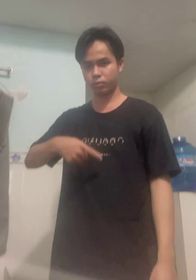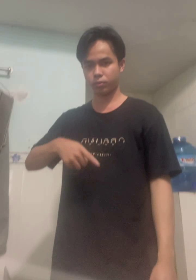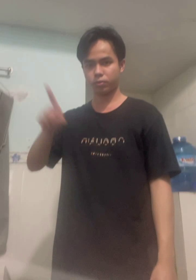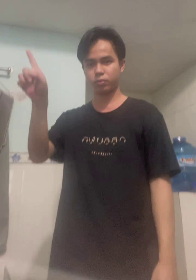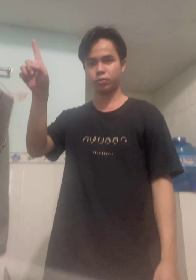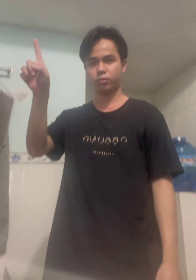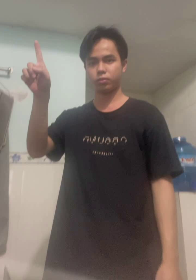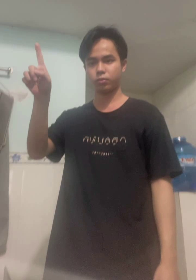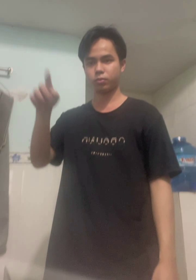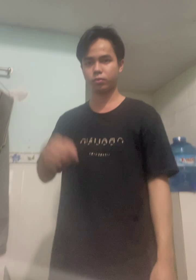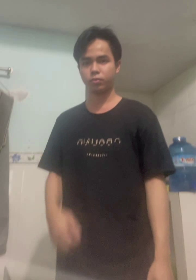di